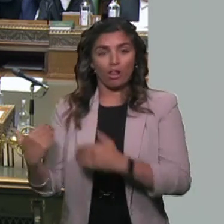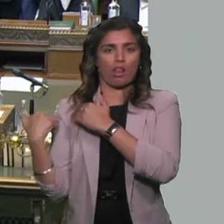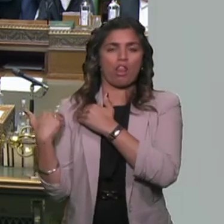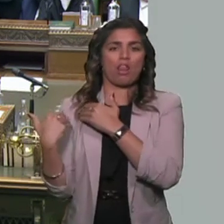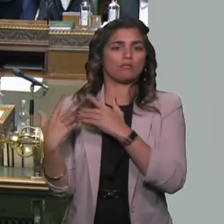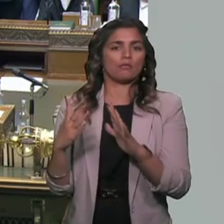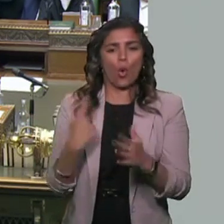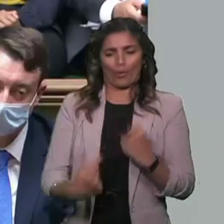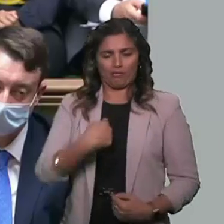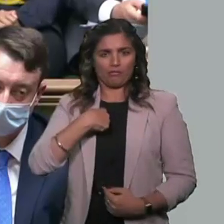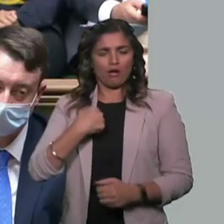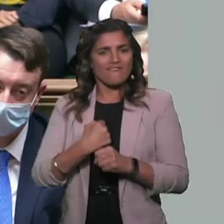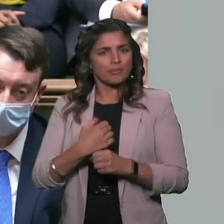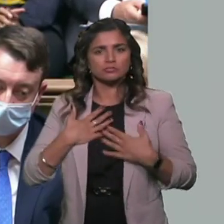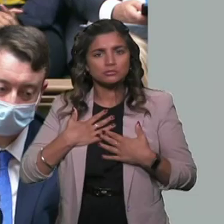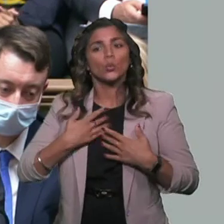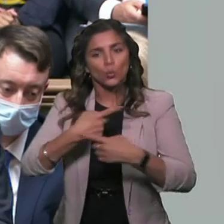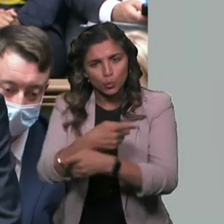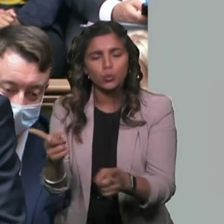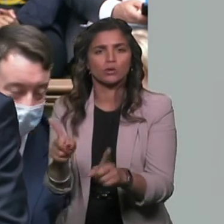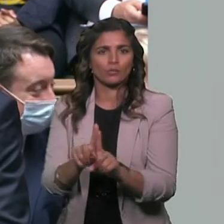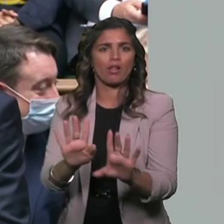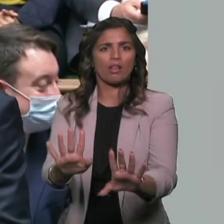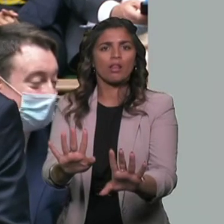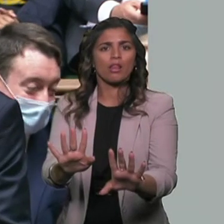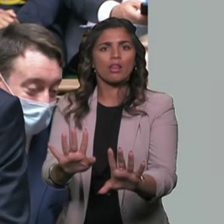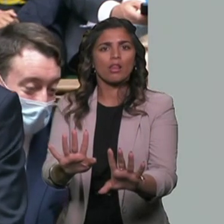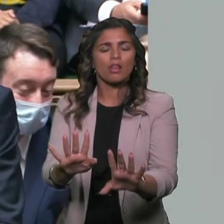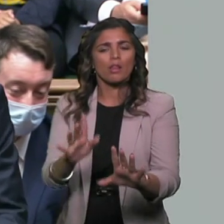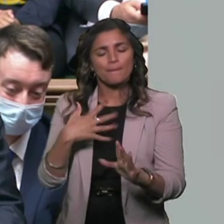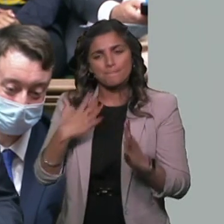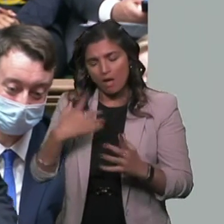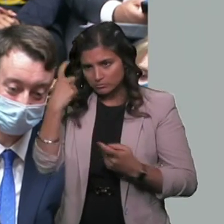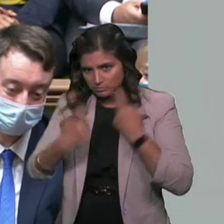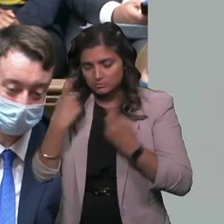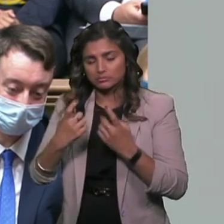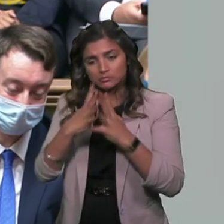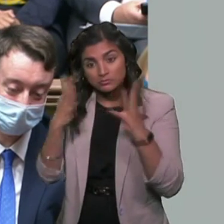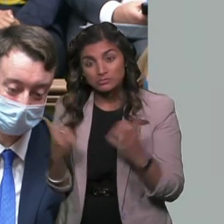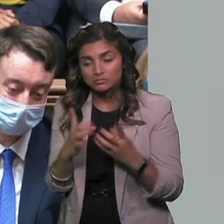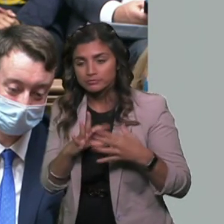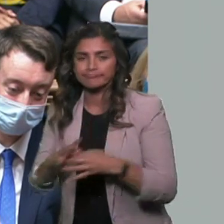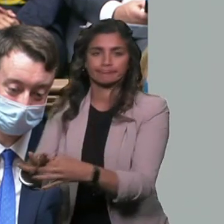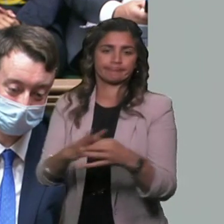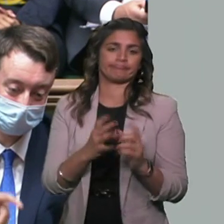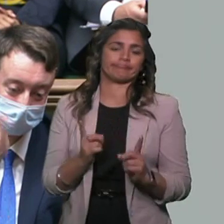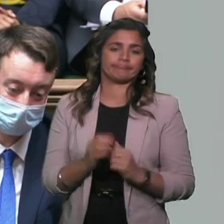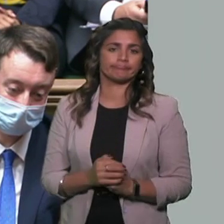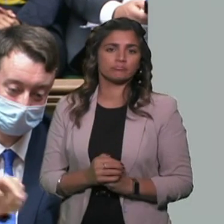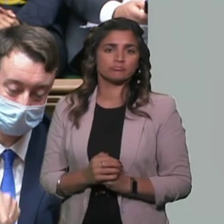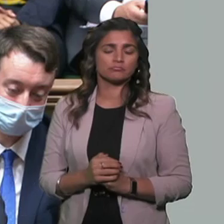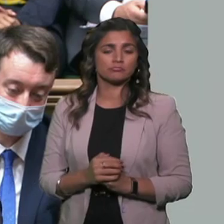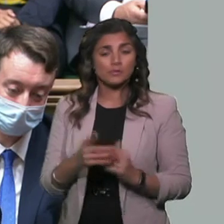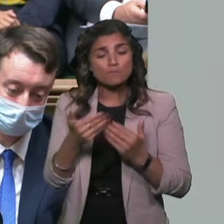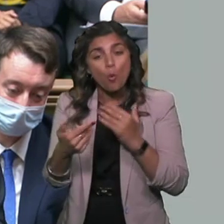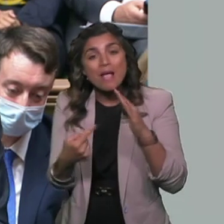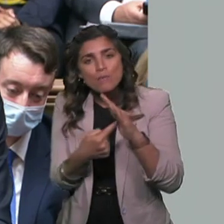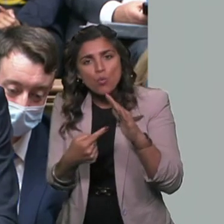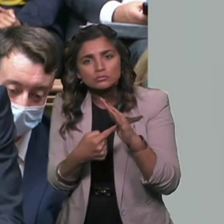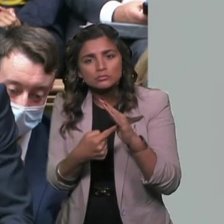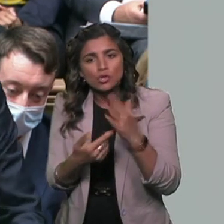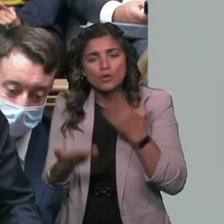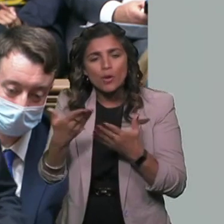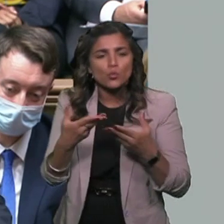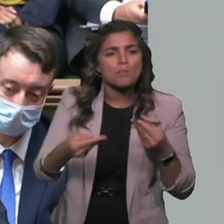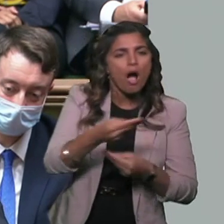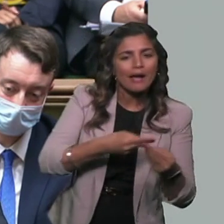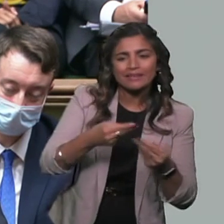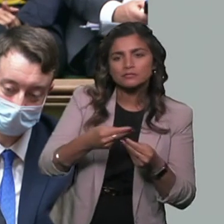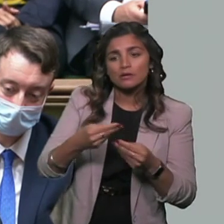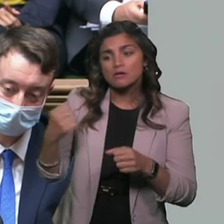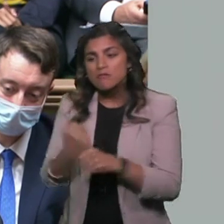We do so not because these are an alternative to the market or the state, but because they are more important than the market or the state.